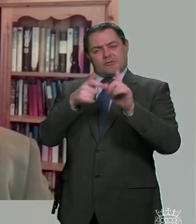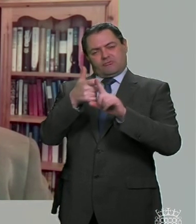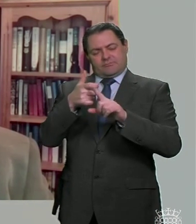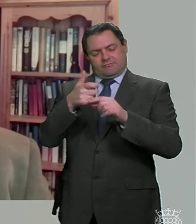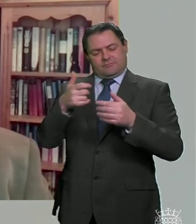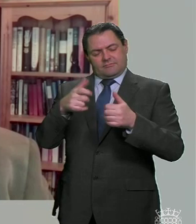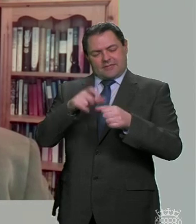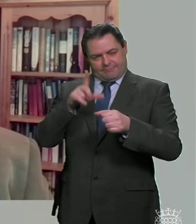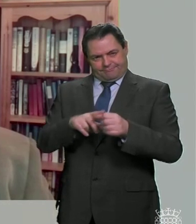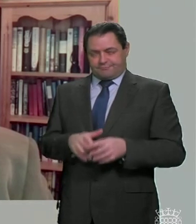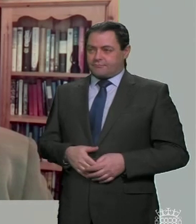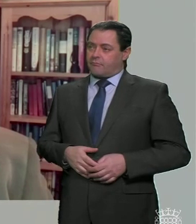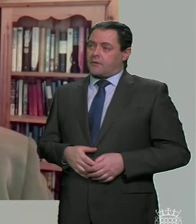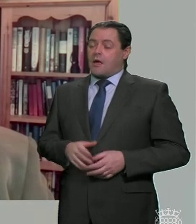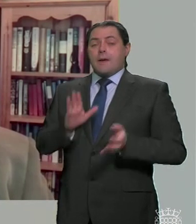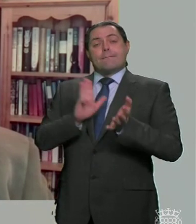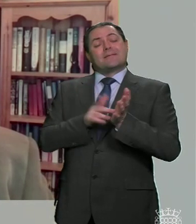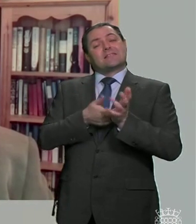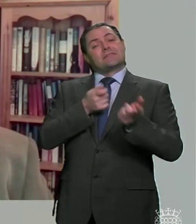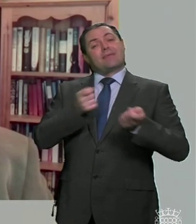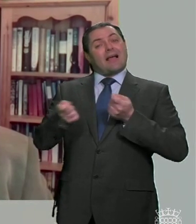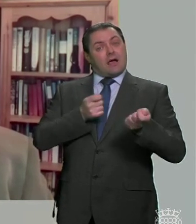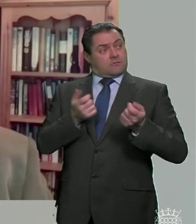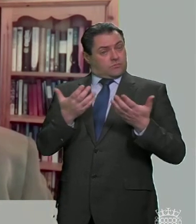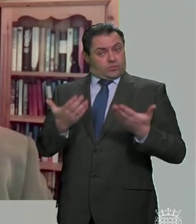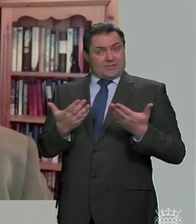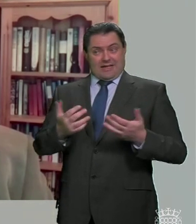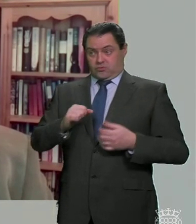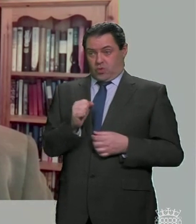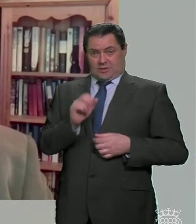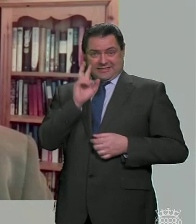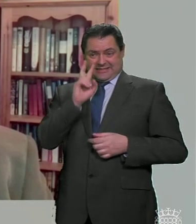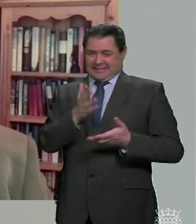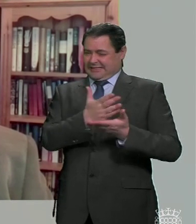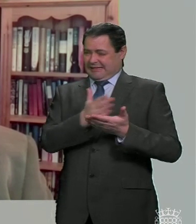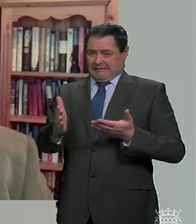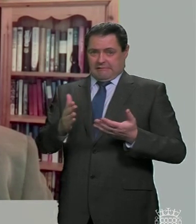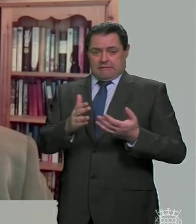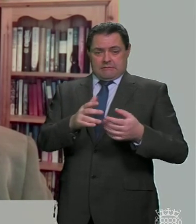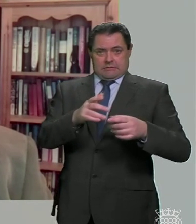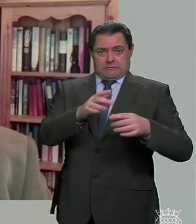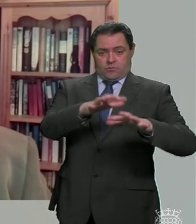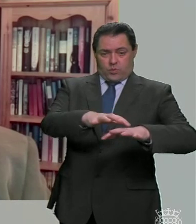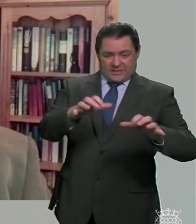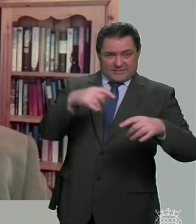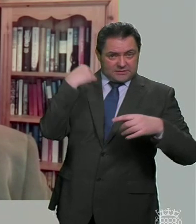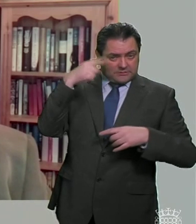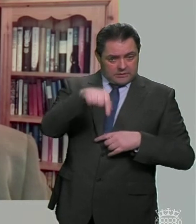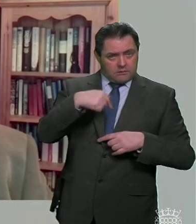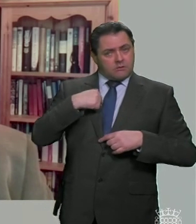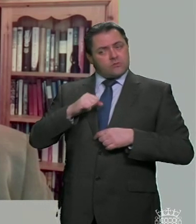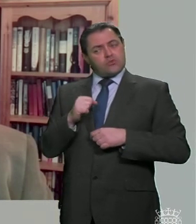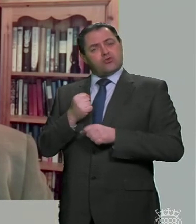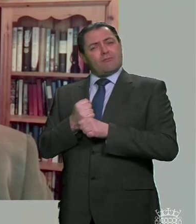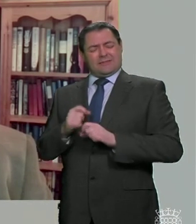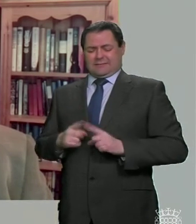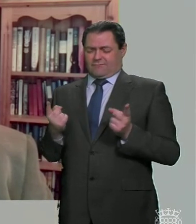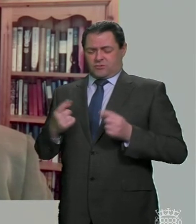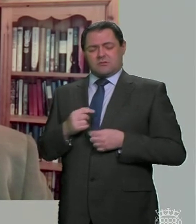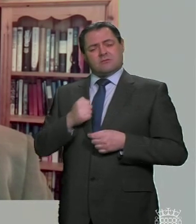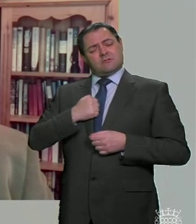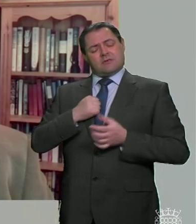Across Scotland this week, a tale of two Governments with two very different sets of values has again been exposed.